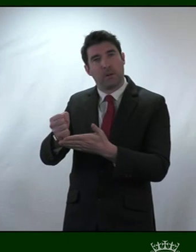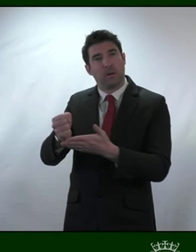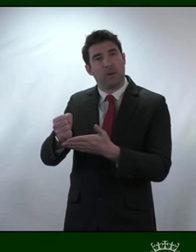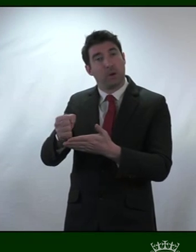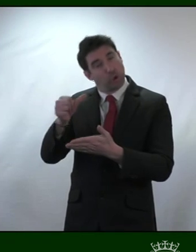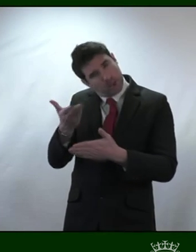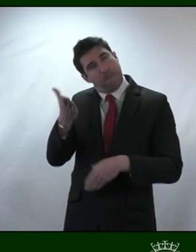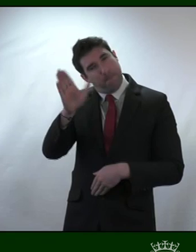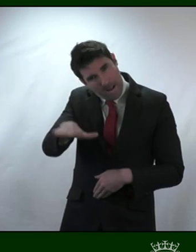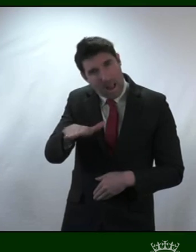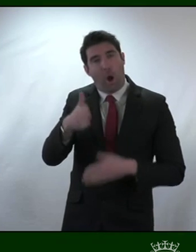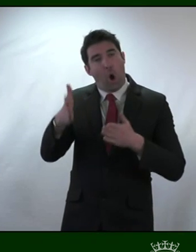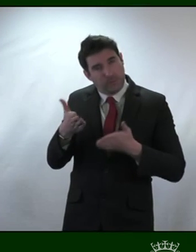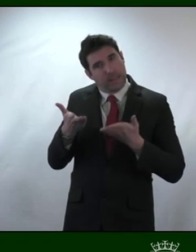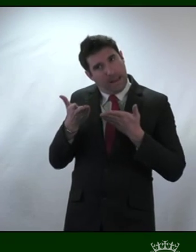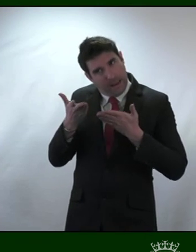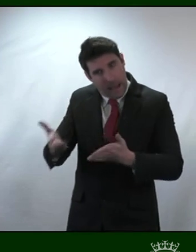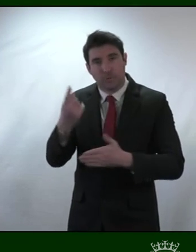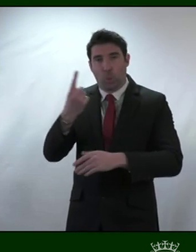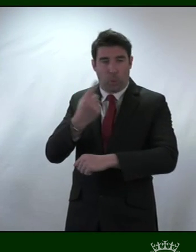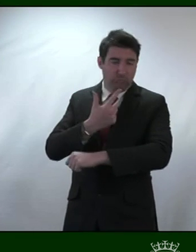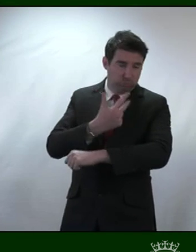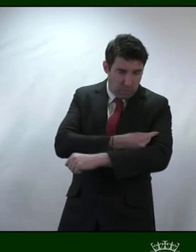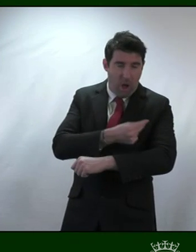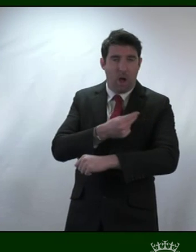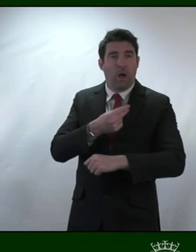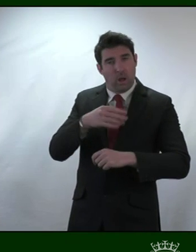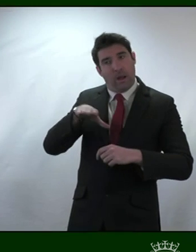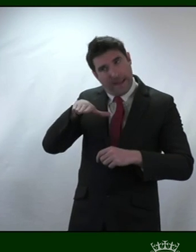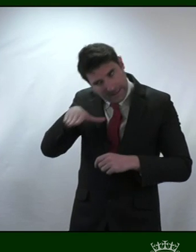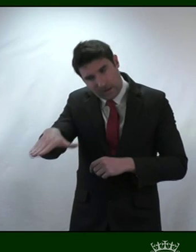I listened very carefully to the hon.